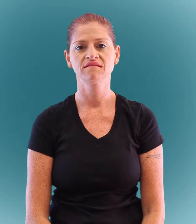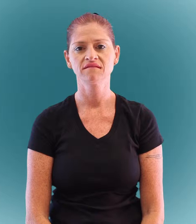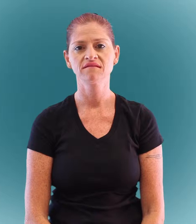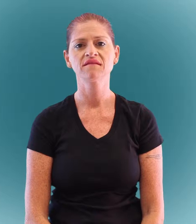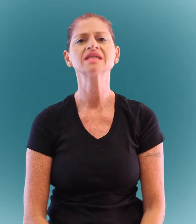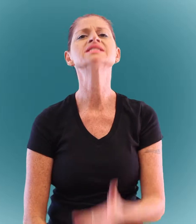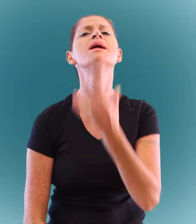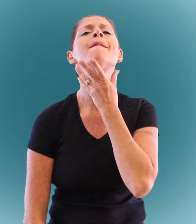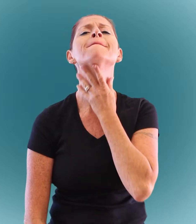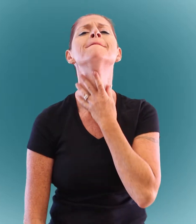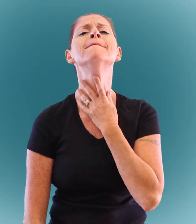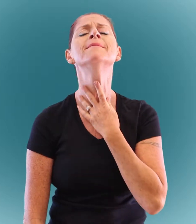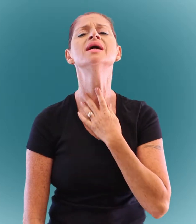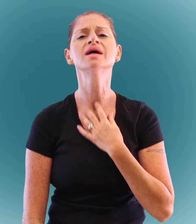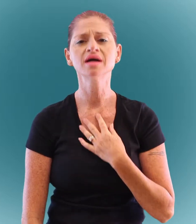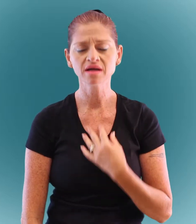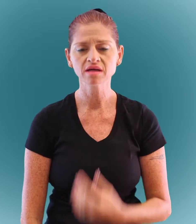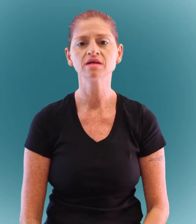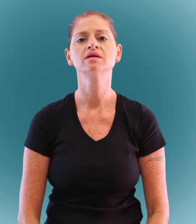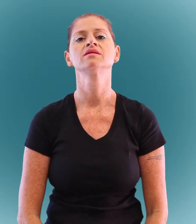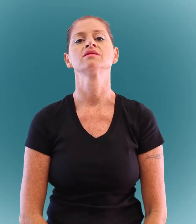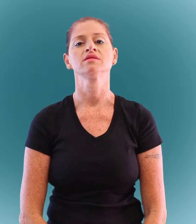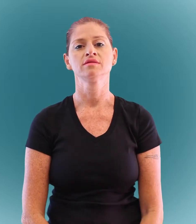צמא